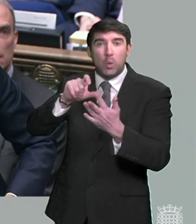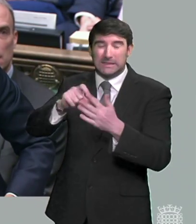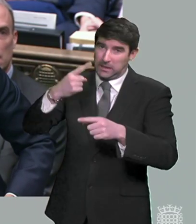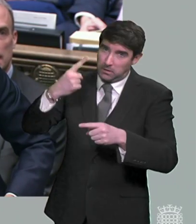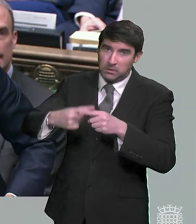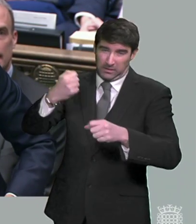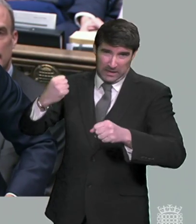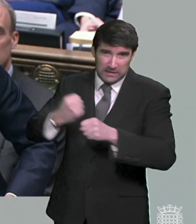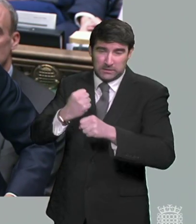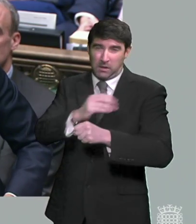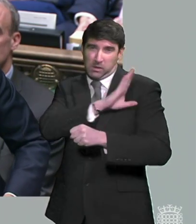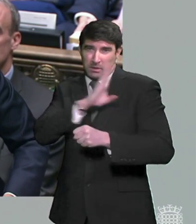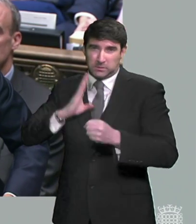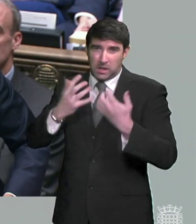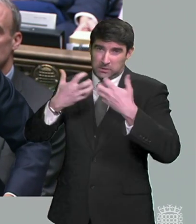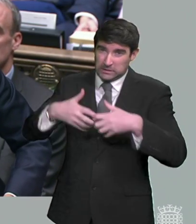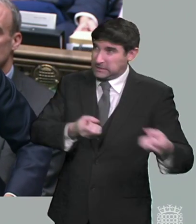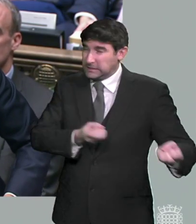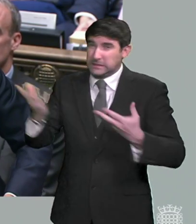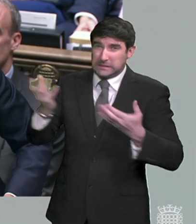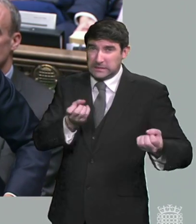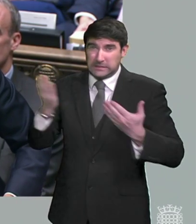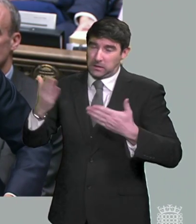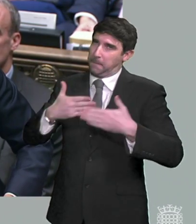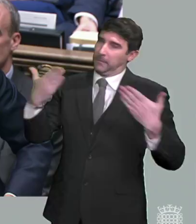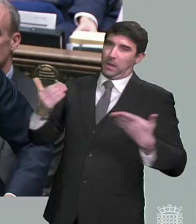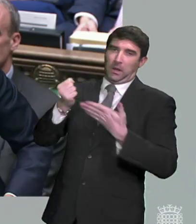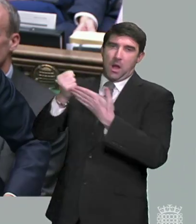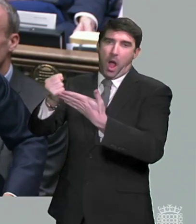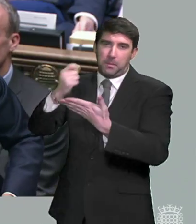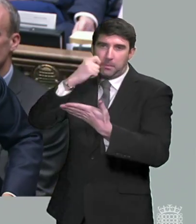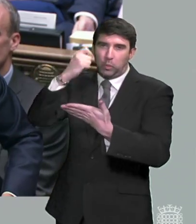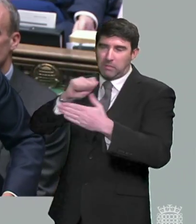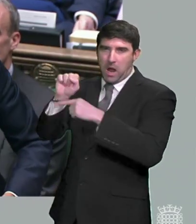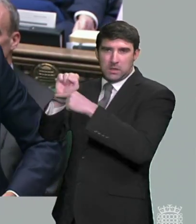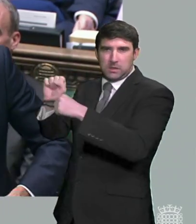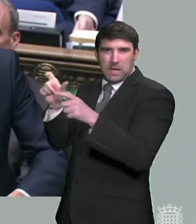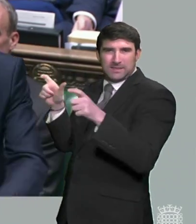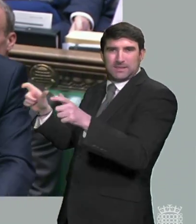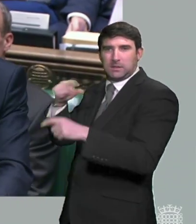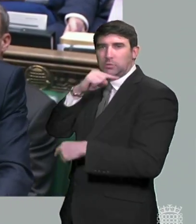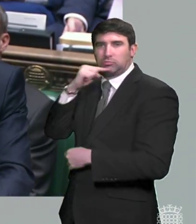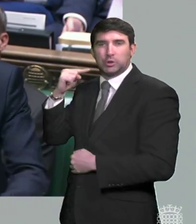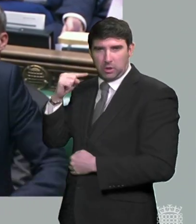The work they are doing is making a critical difference in the fight to combat Russian aggression in Ukraine.